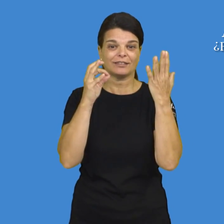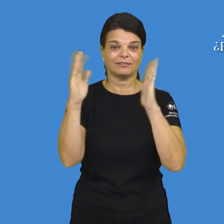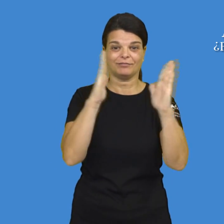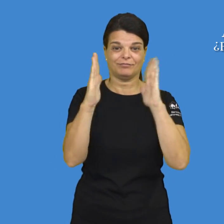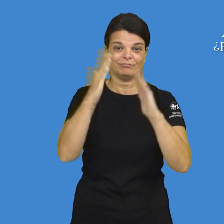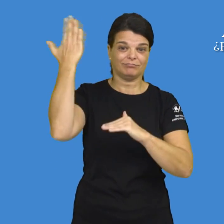época